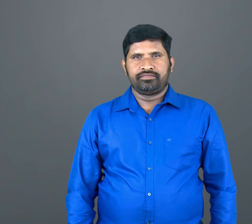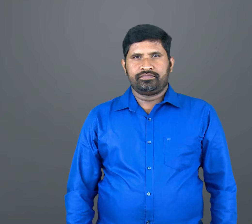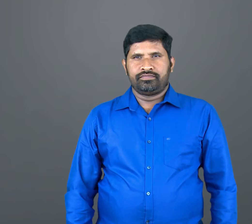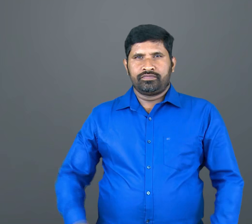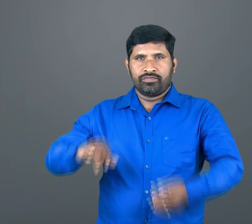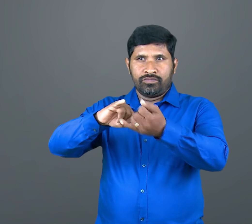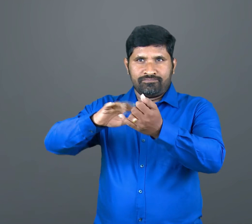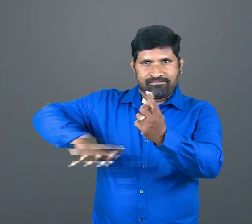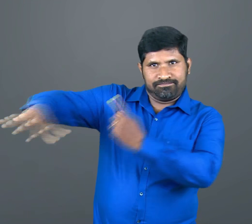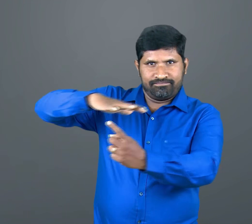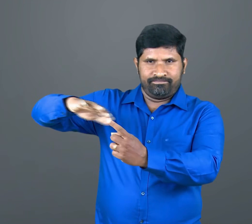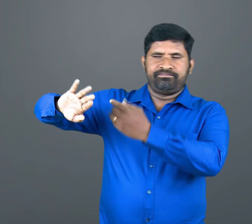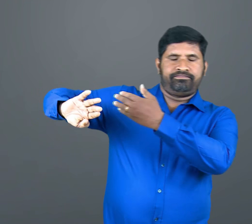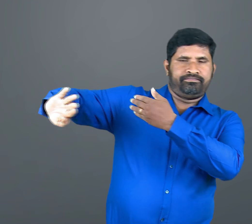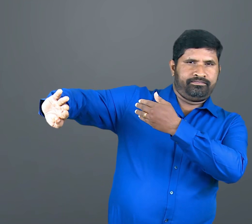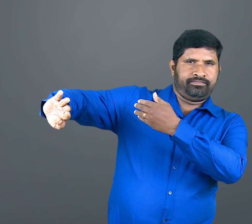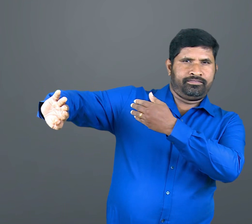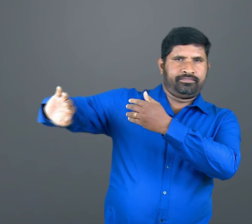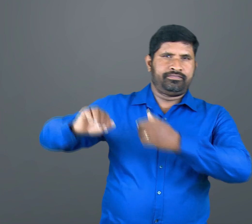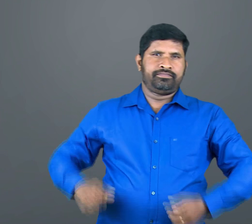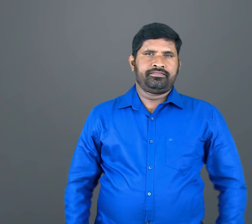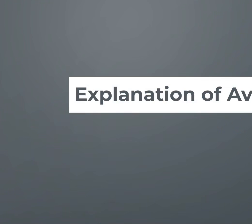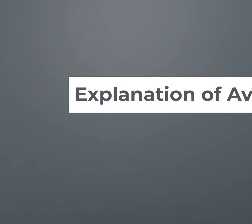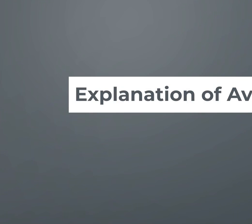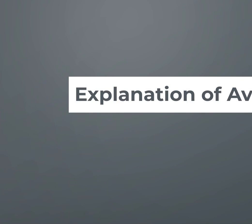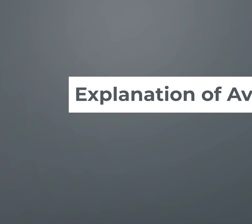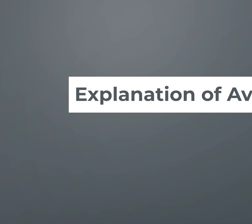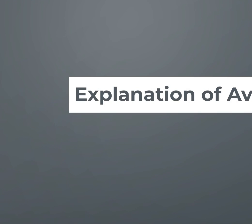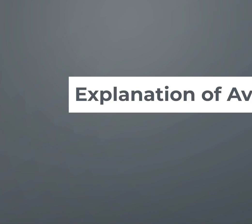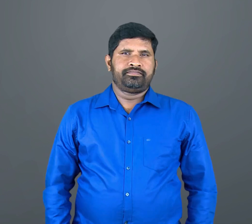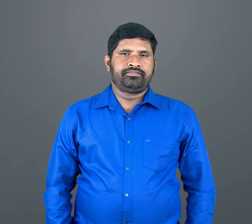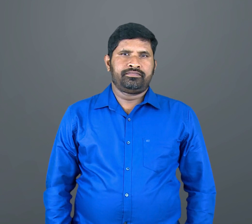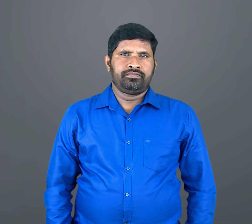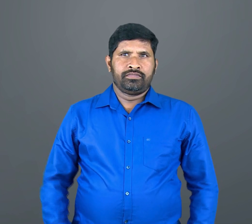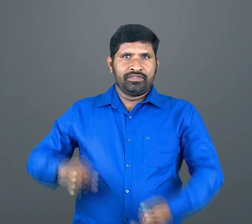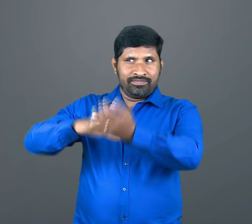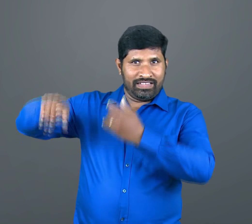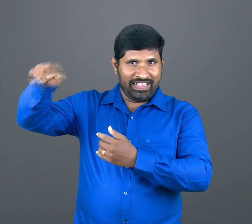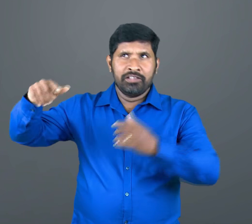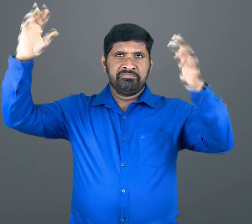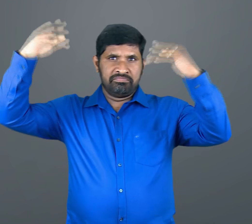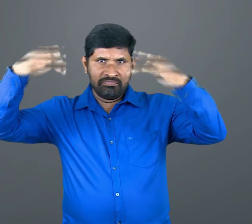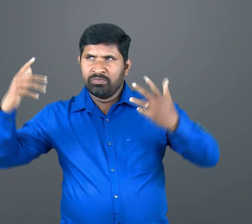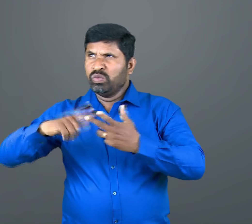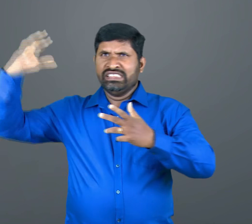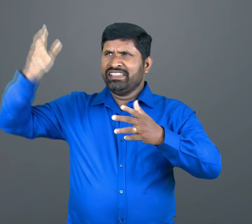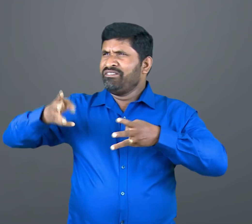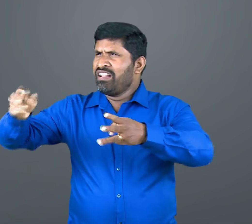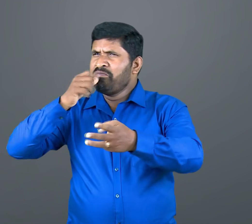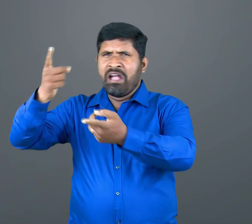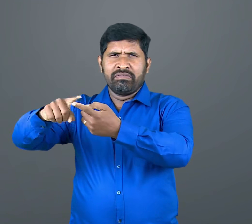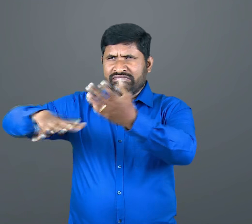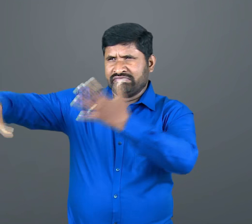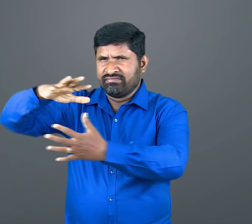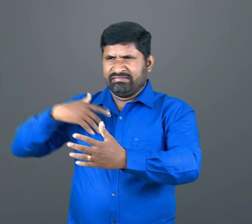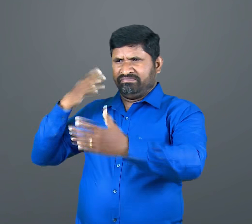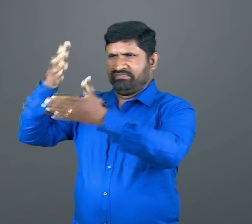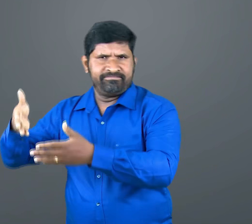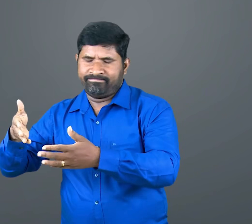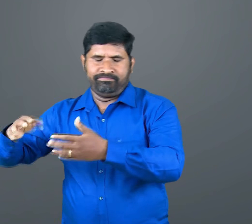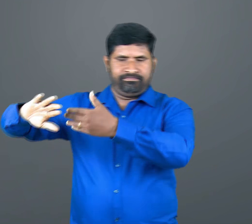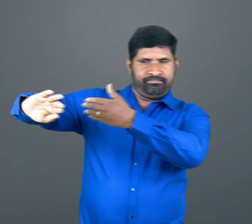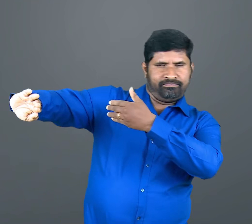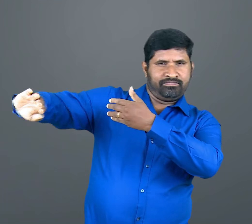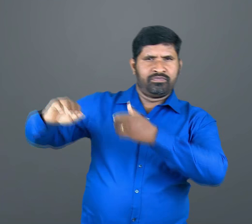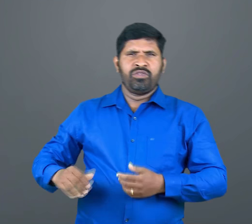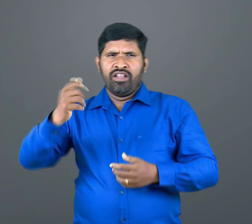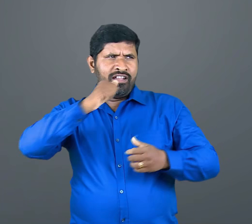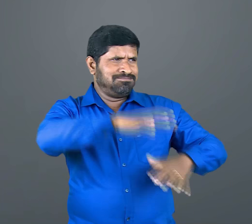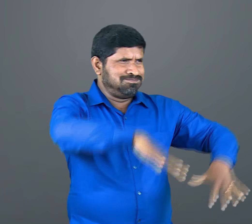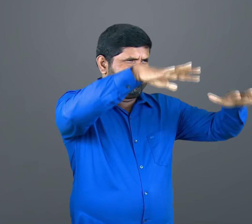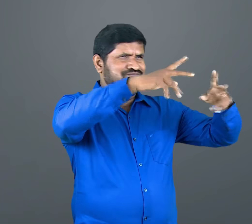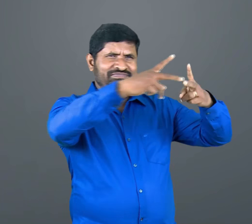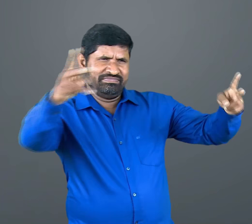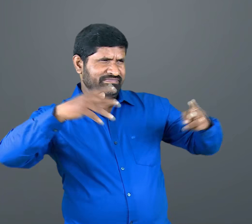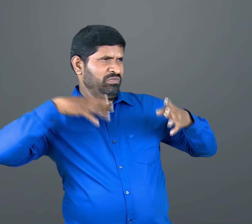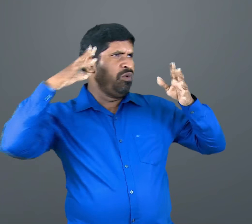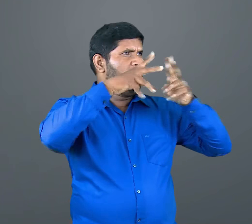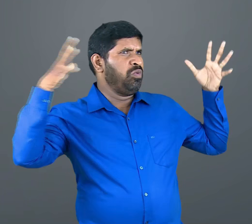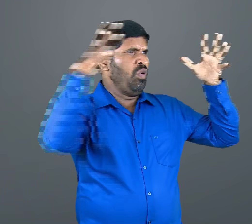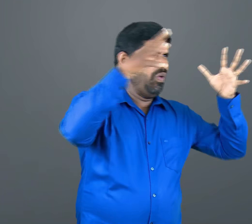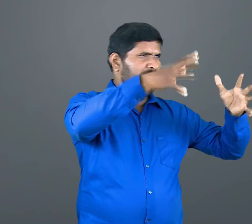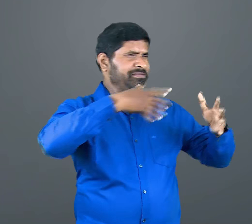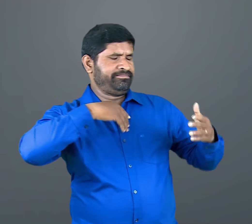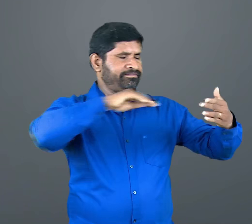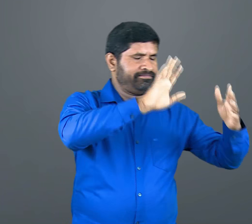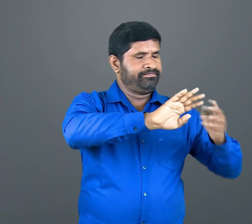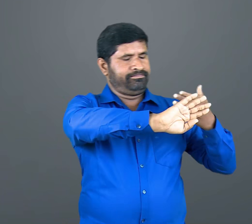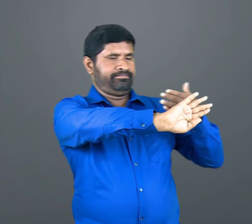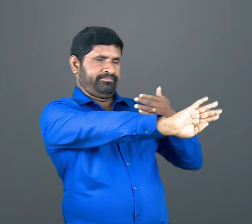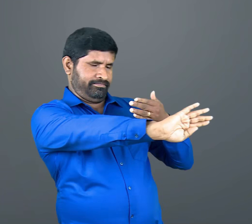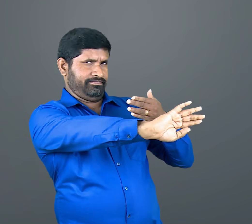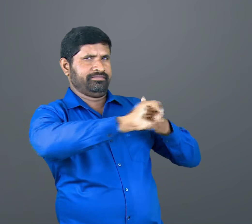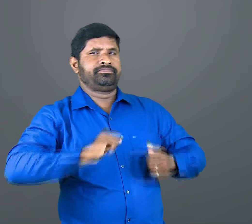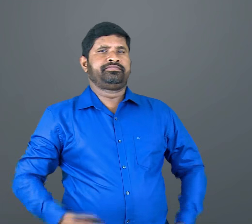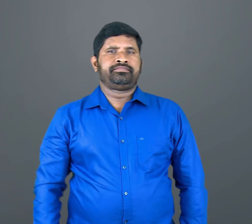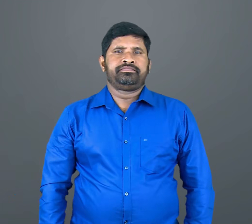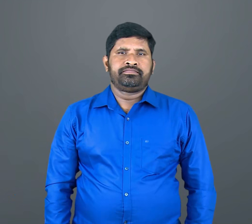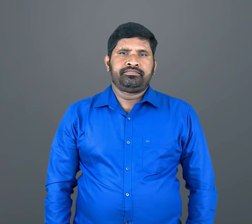Avoid situations